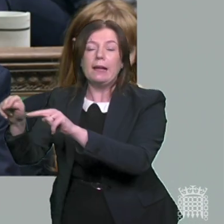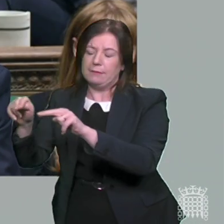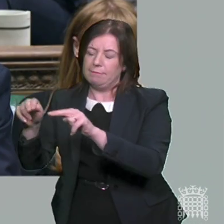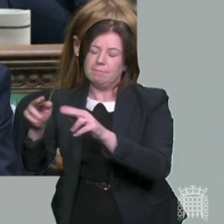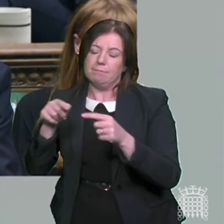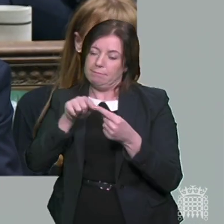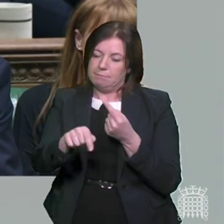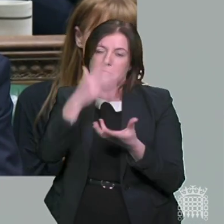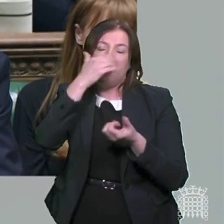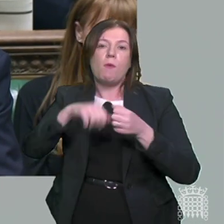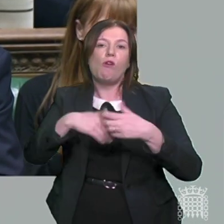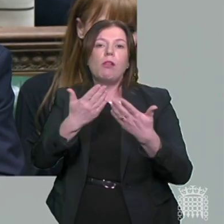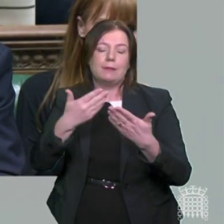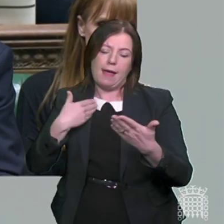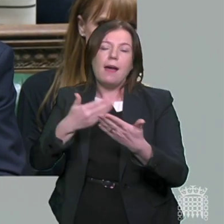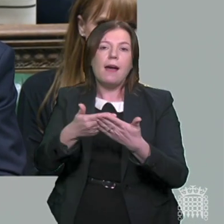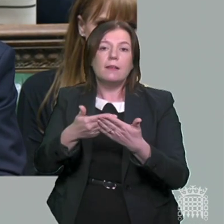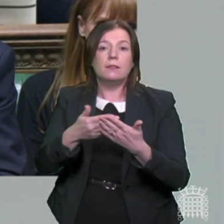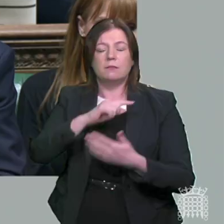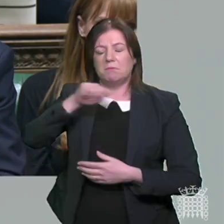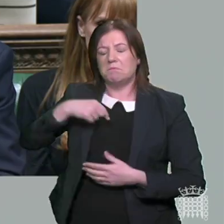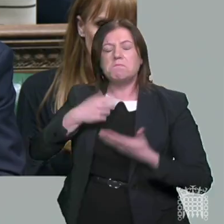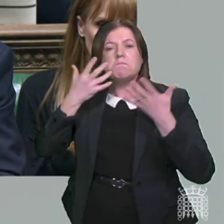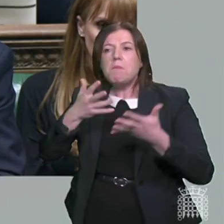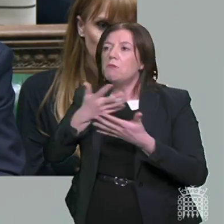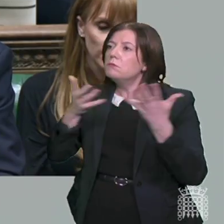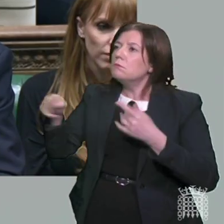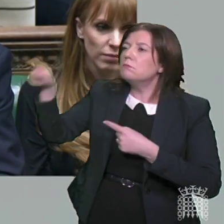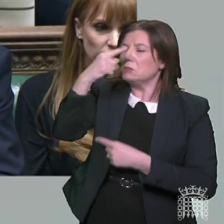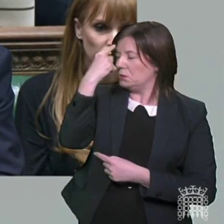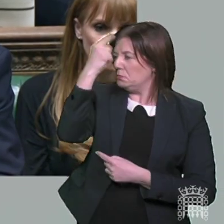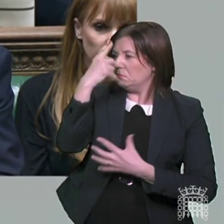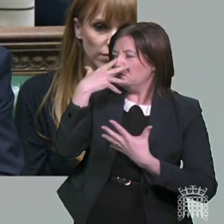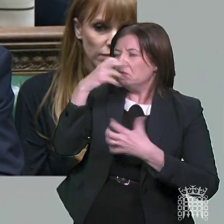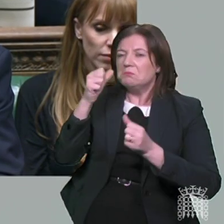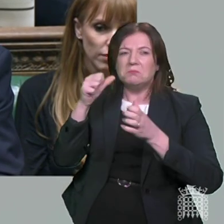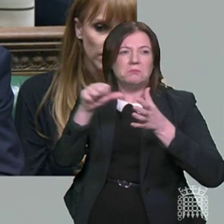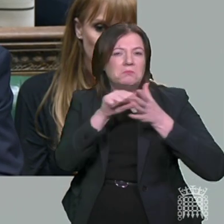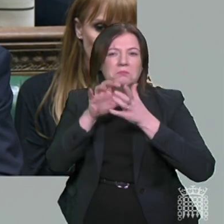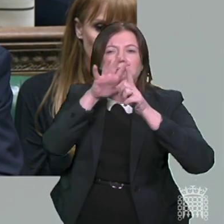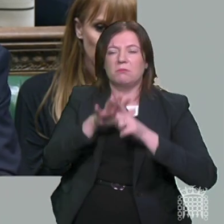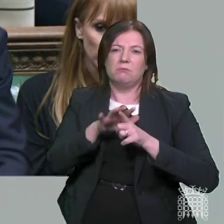We must all commit, across this House, to defeat prejudice and hatred wherever we may find it.